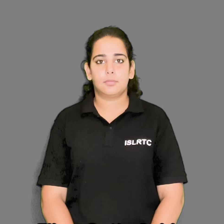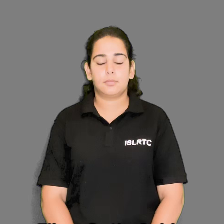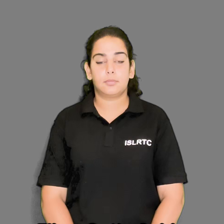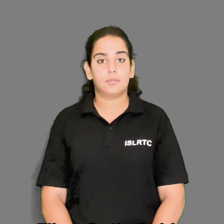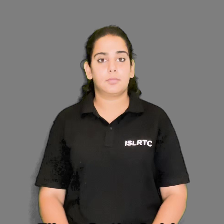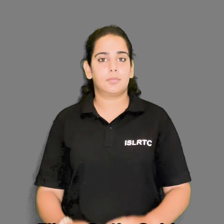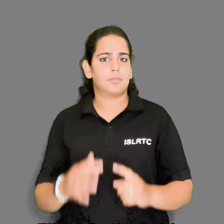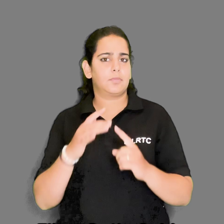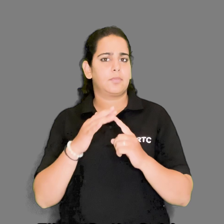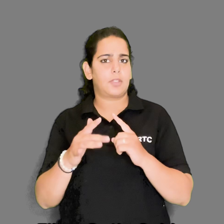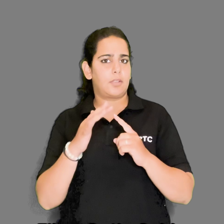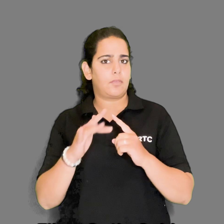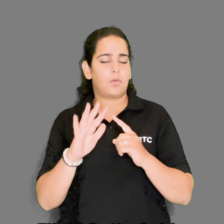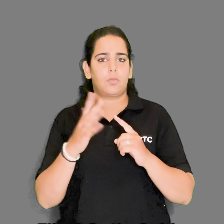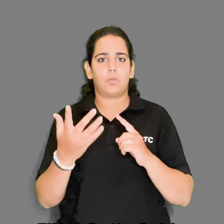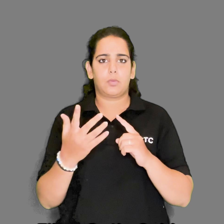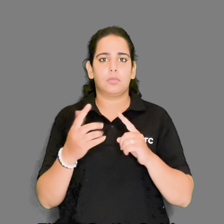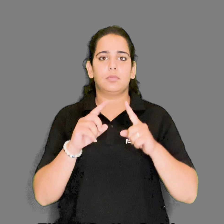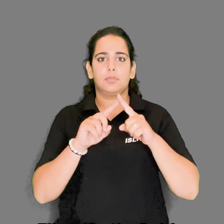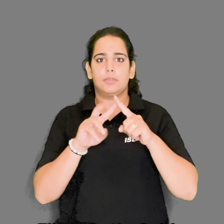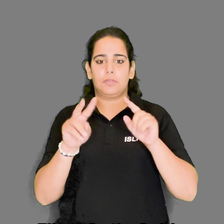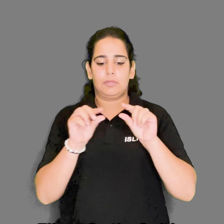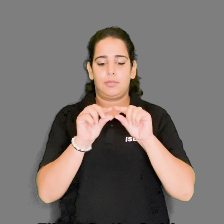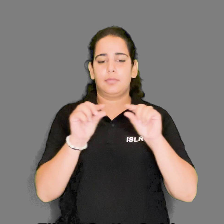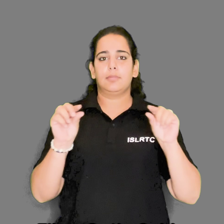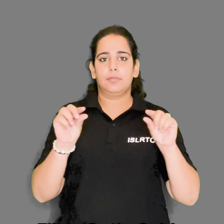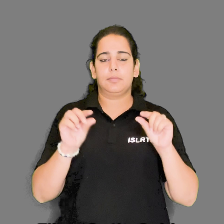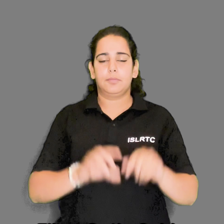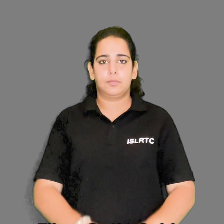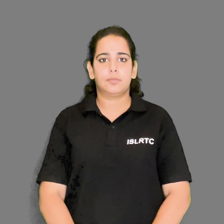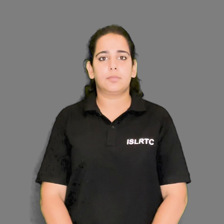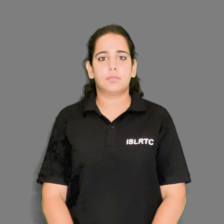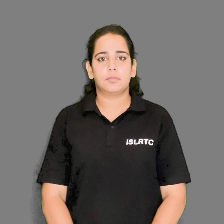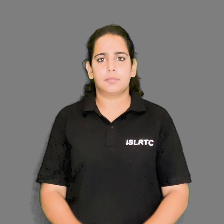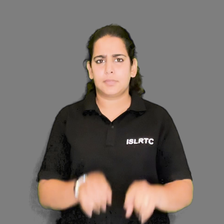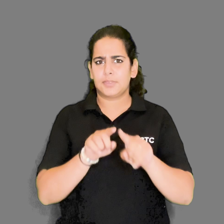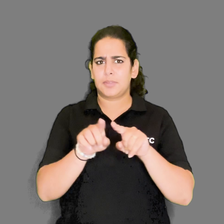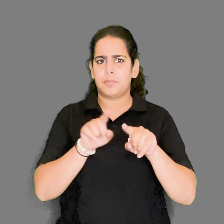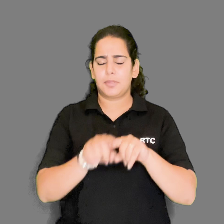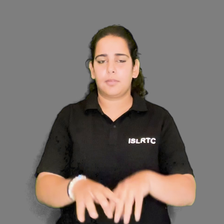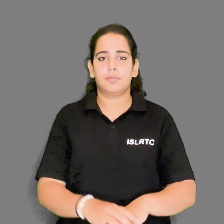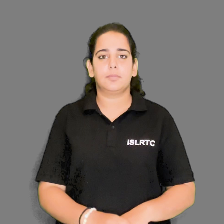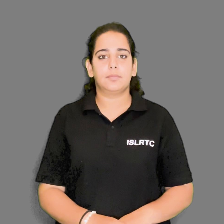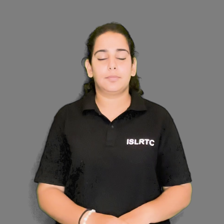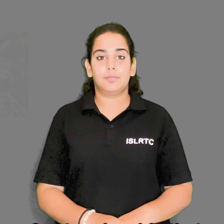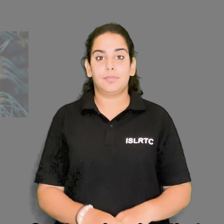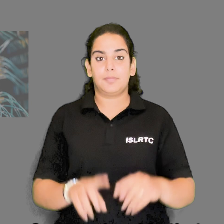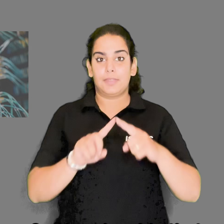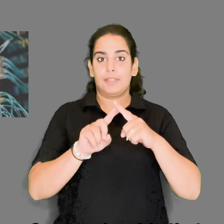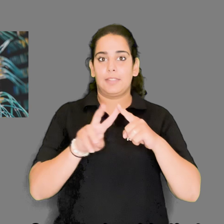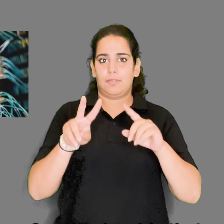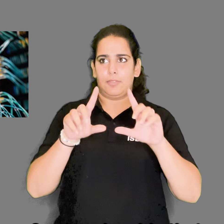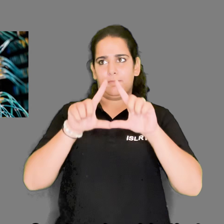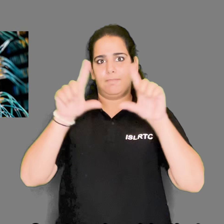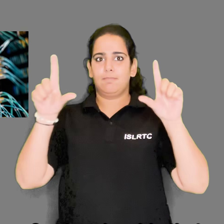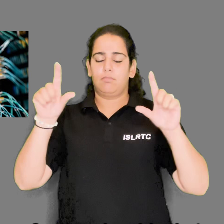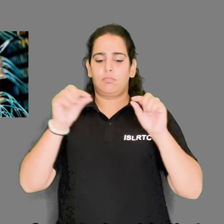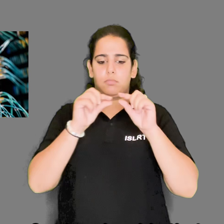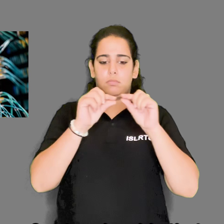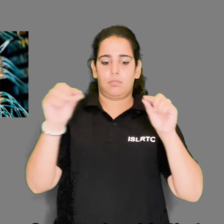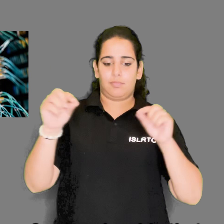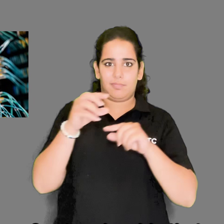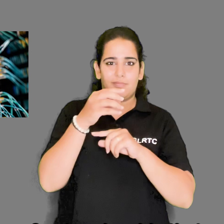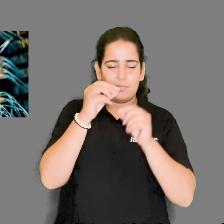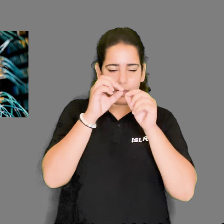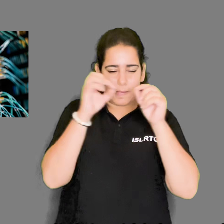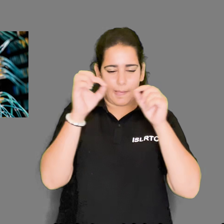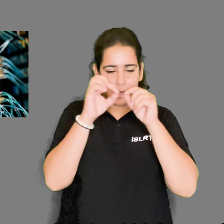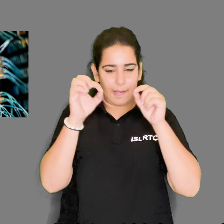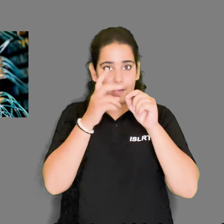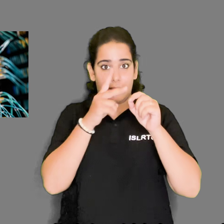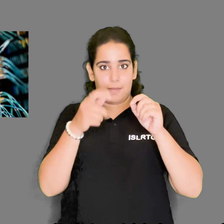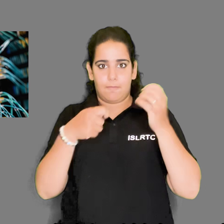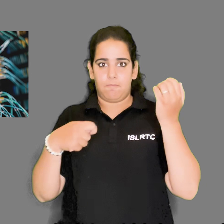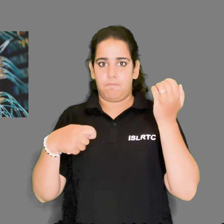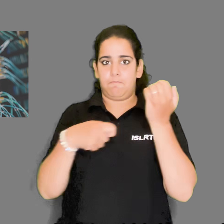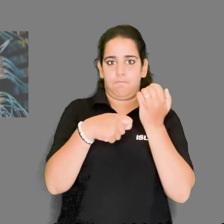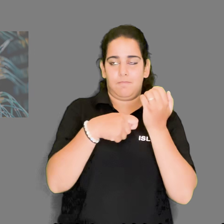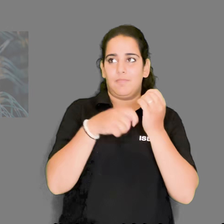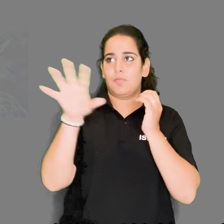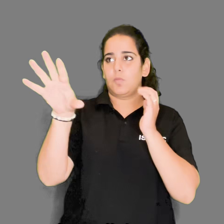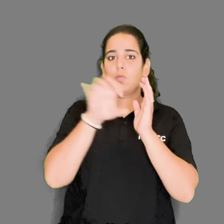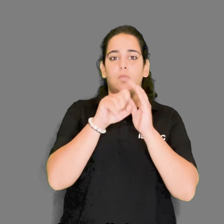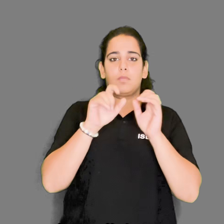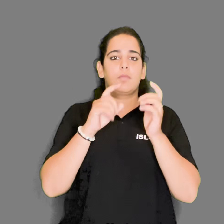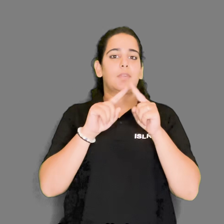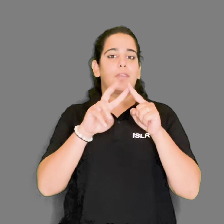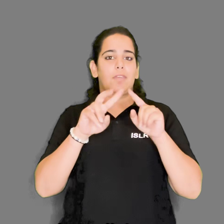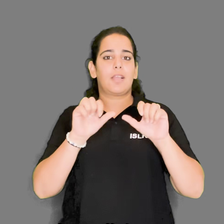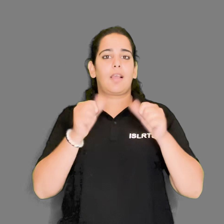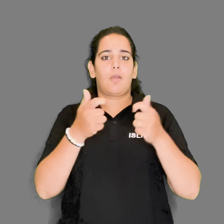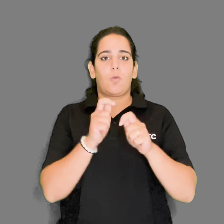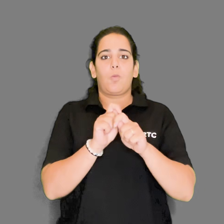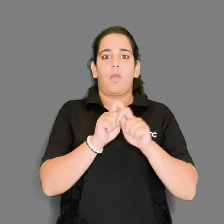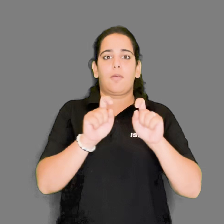Fiber Optic Cable A type of network cable that uses light to transmit data at high speeds over long distances